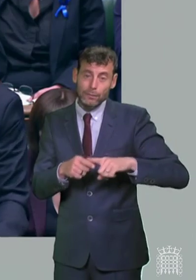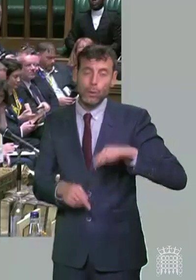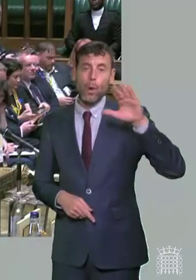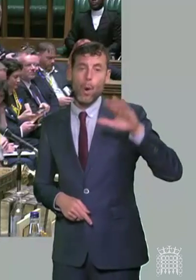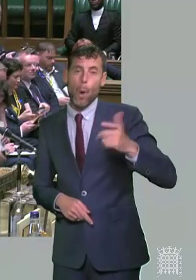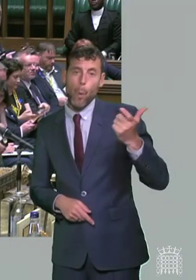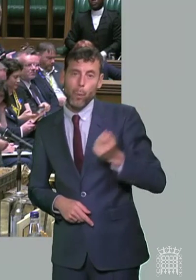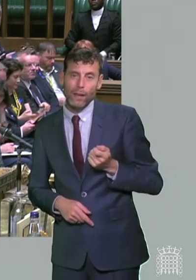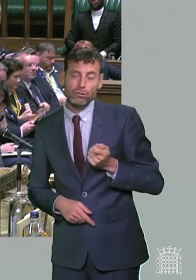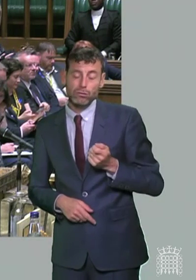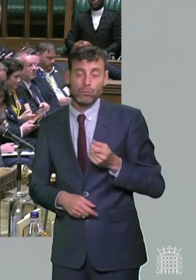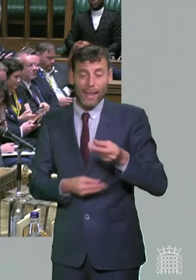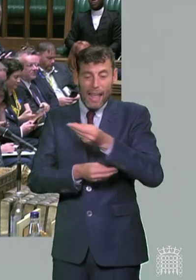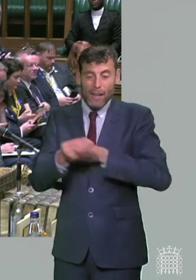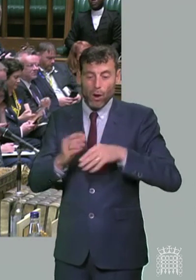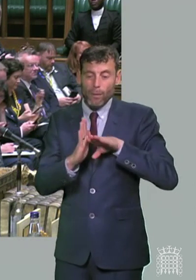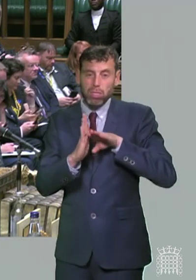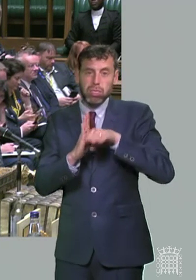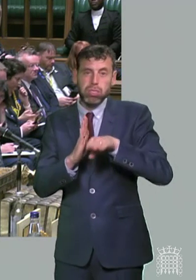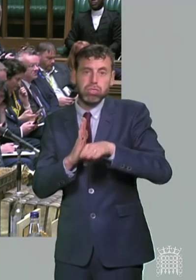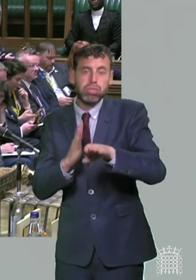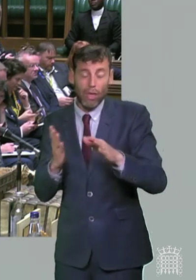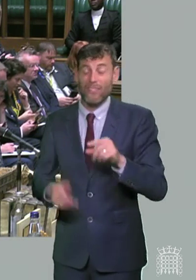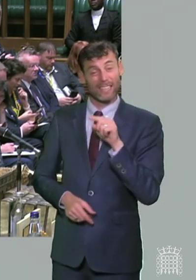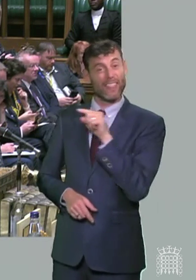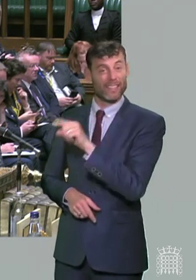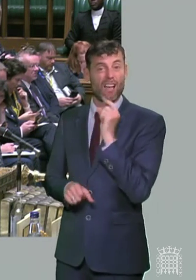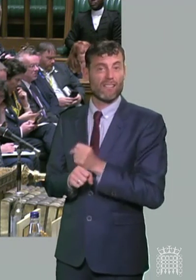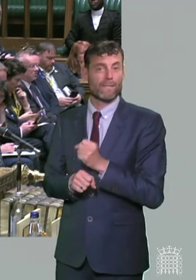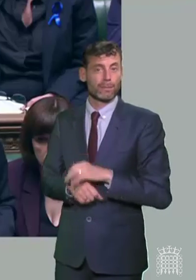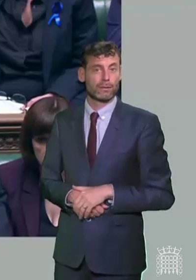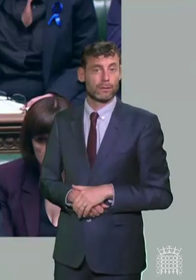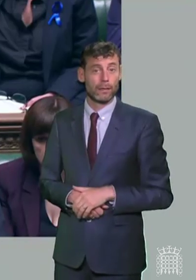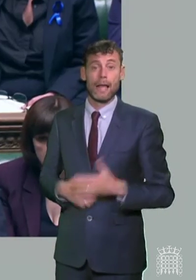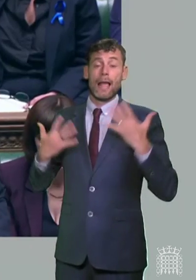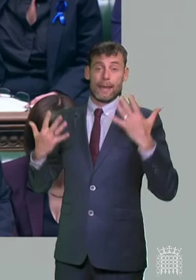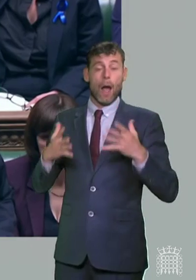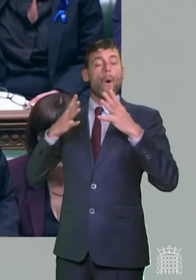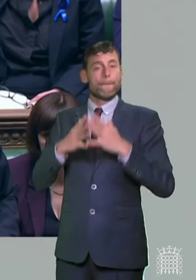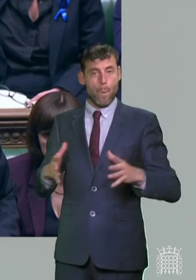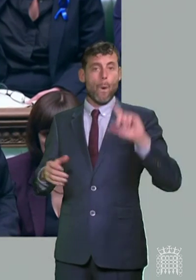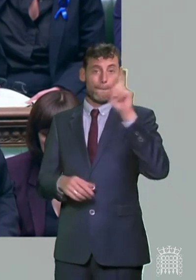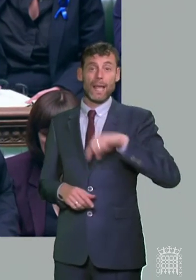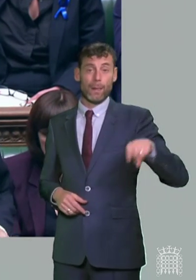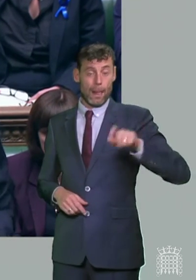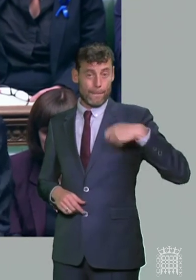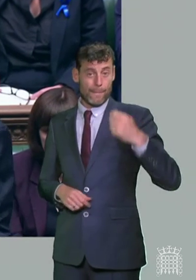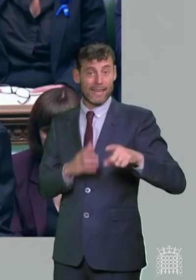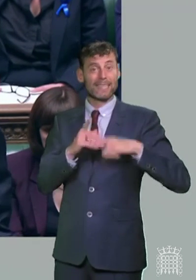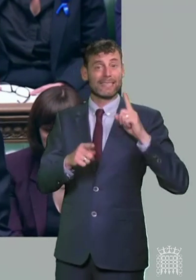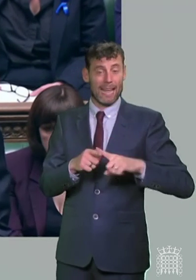Working people are paying more tax under this Government, and now they are told to take a pay cut.